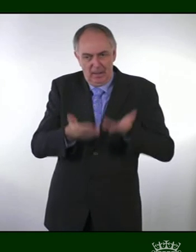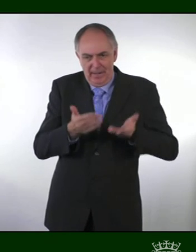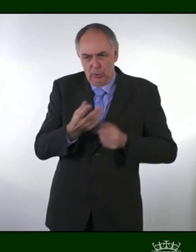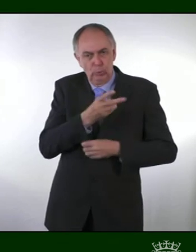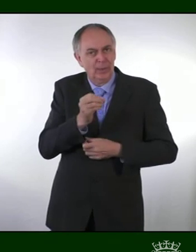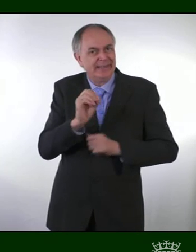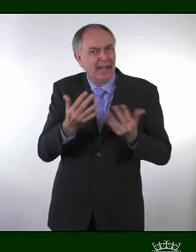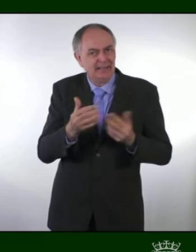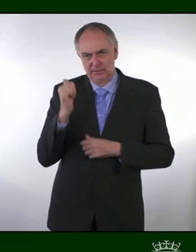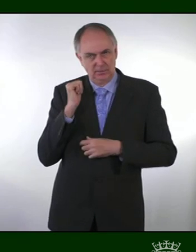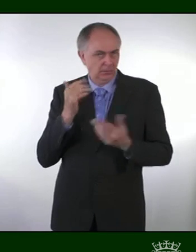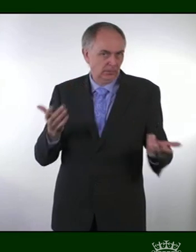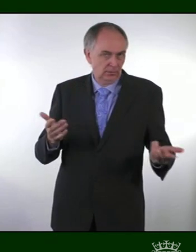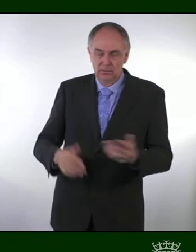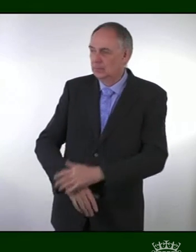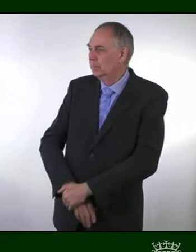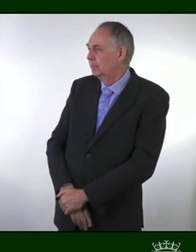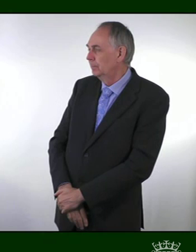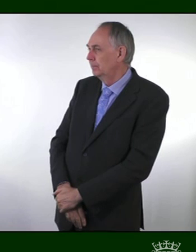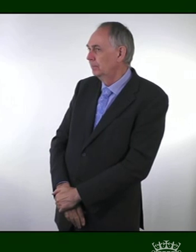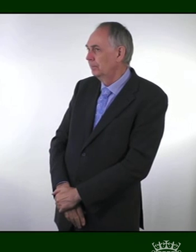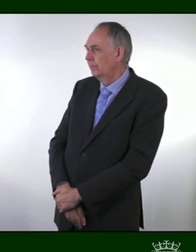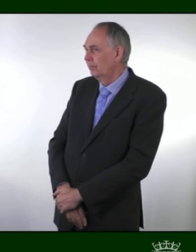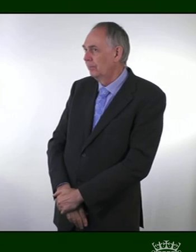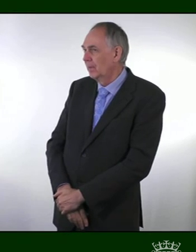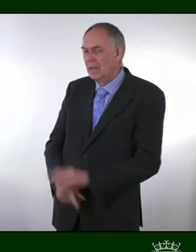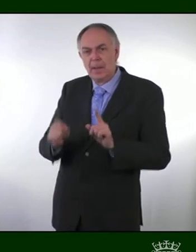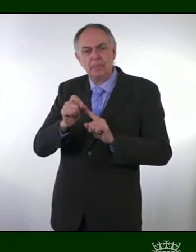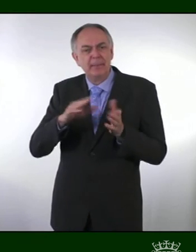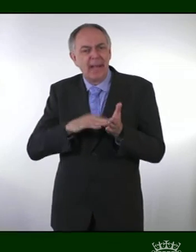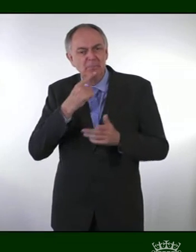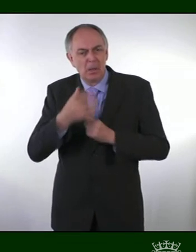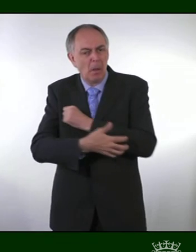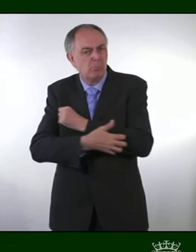The Prime Minister says that poverty has not increased.